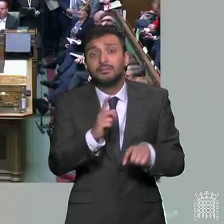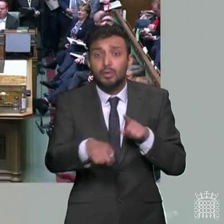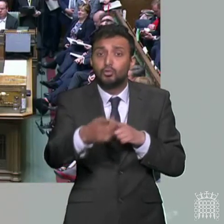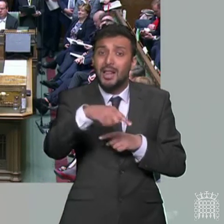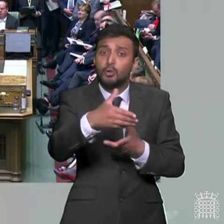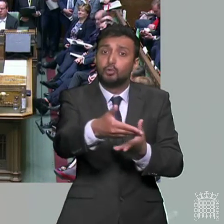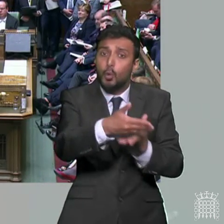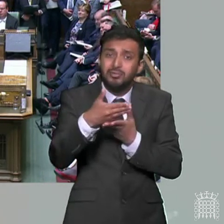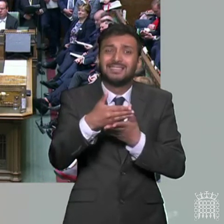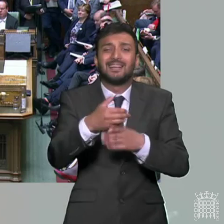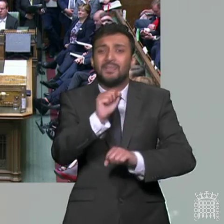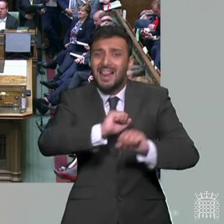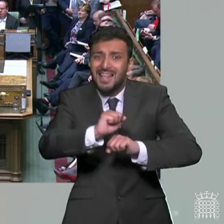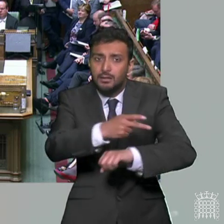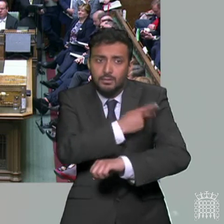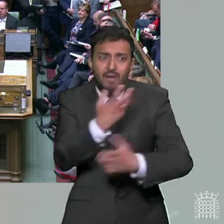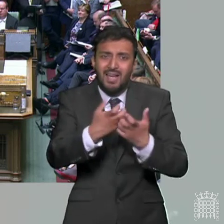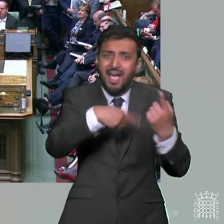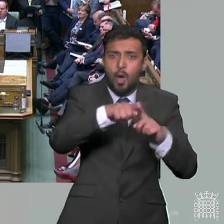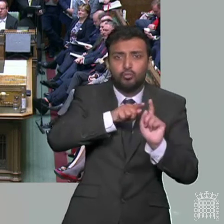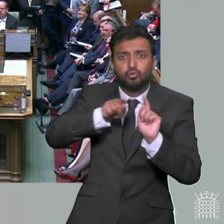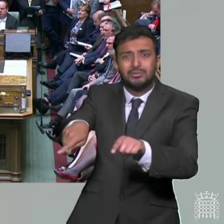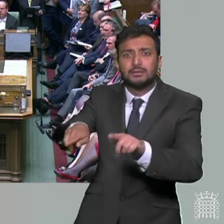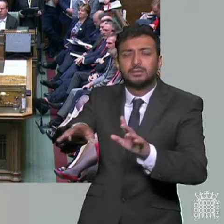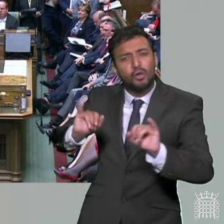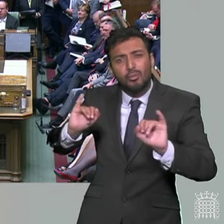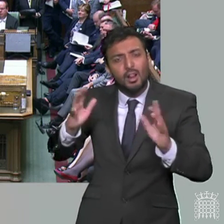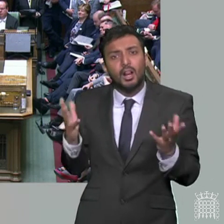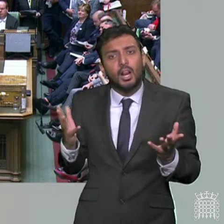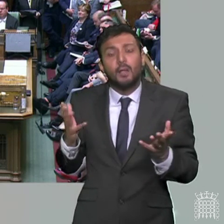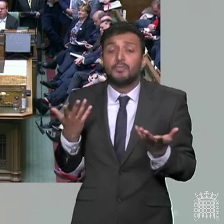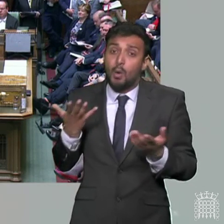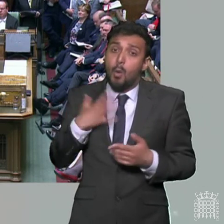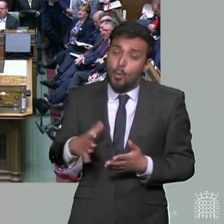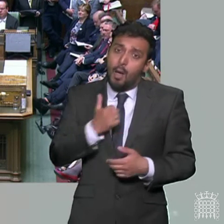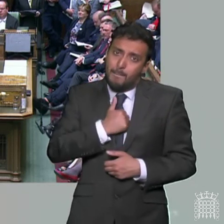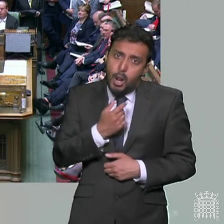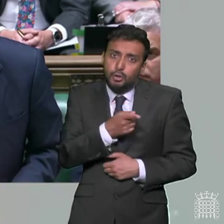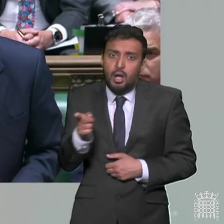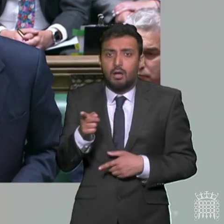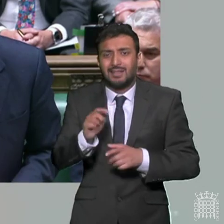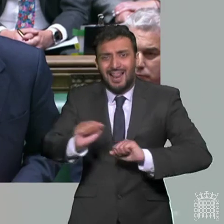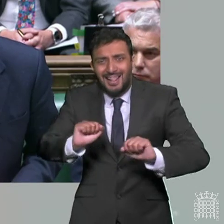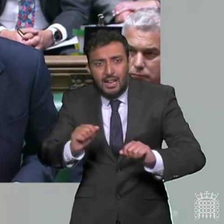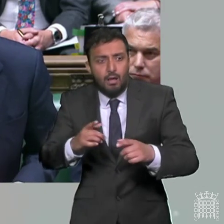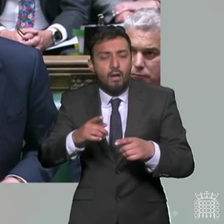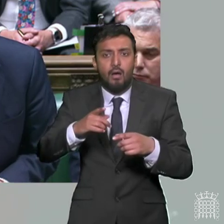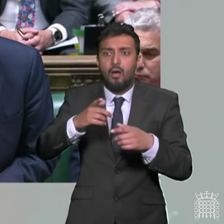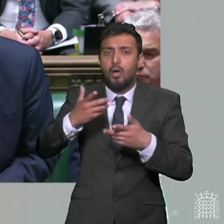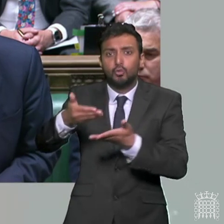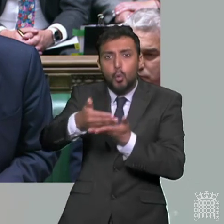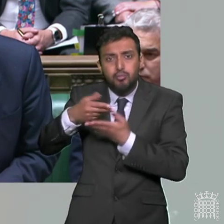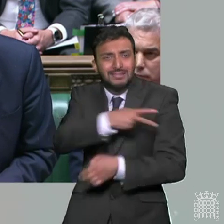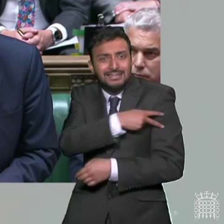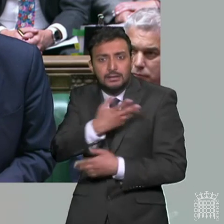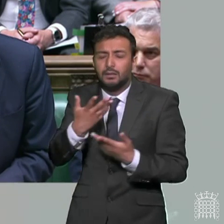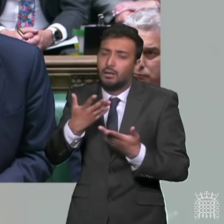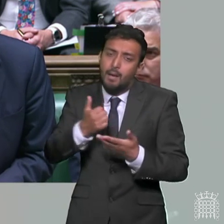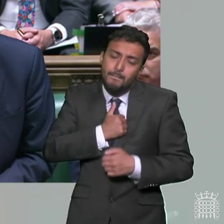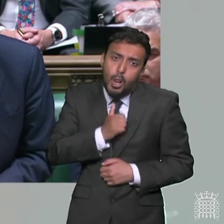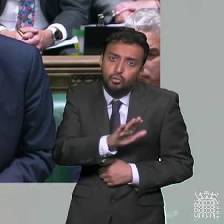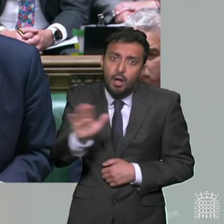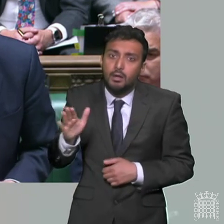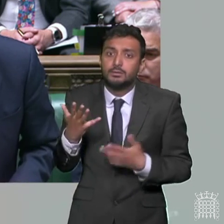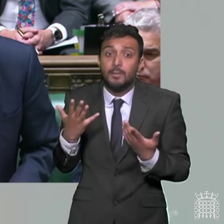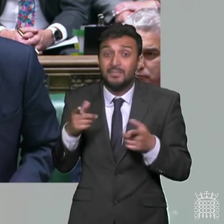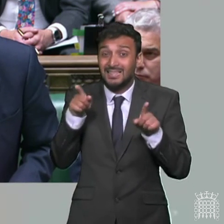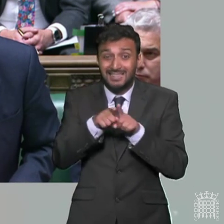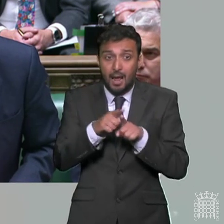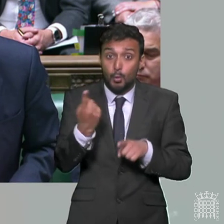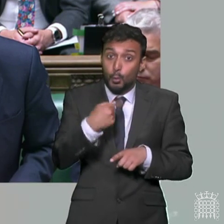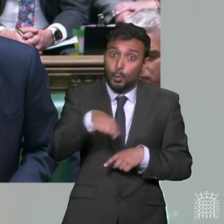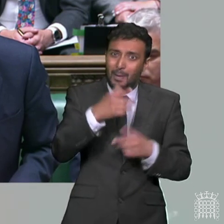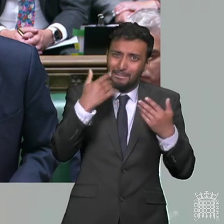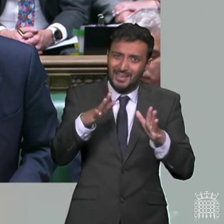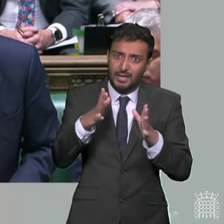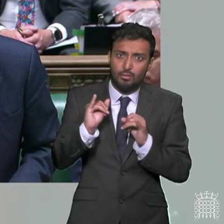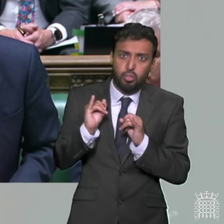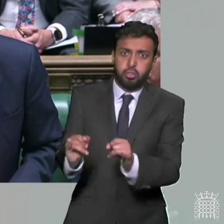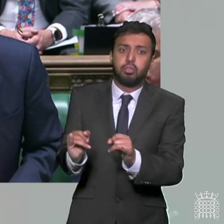I would like to apologise to those members of staff, and I expect anyone who behaved in that way to apologise to them as well.